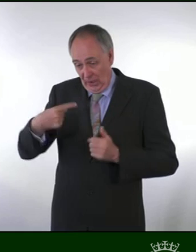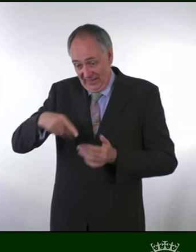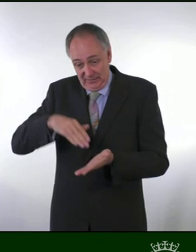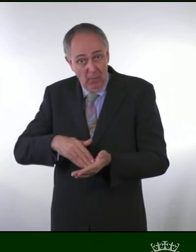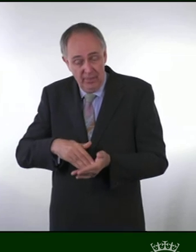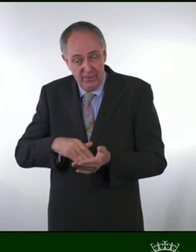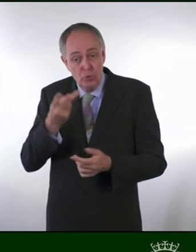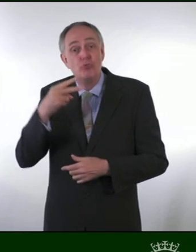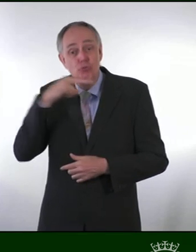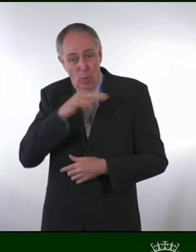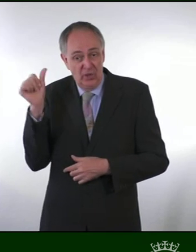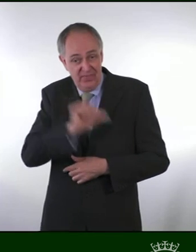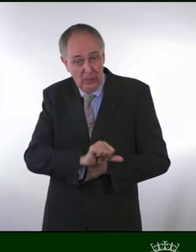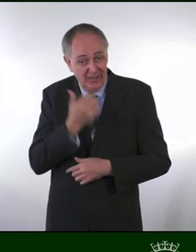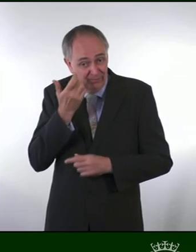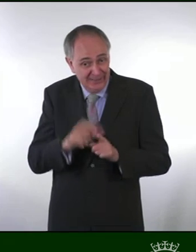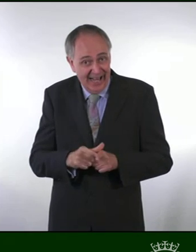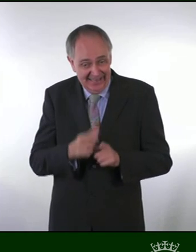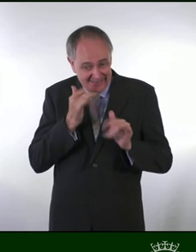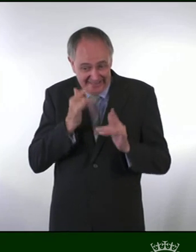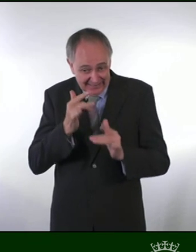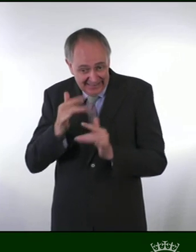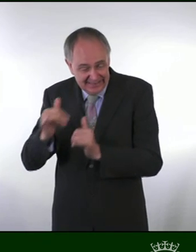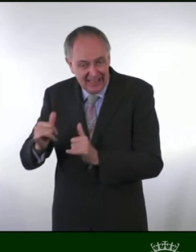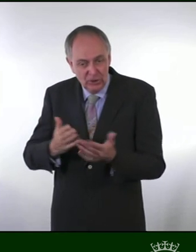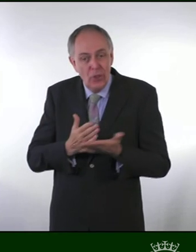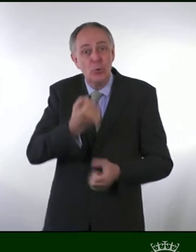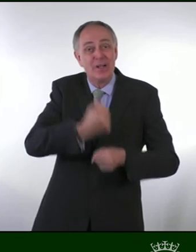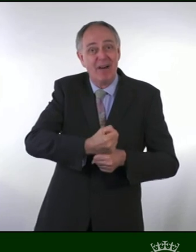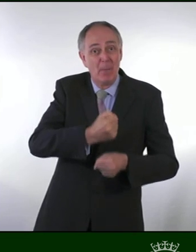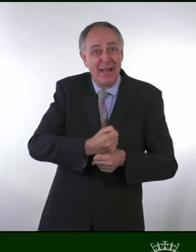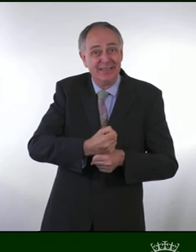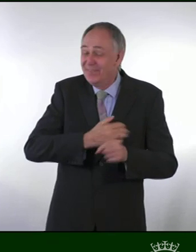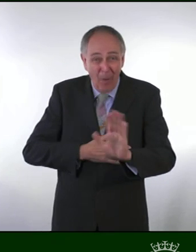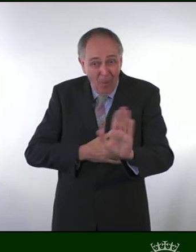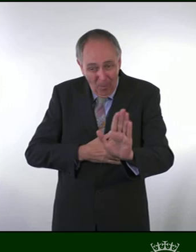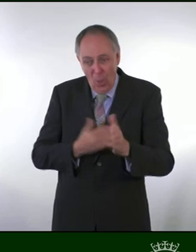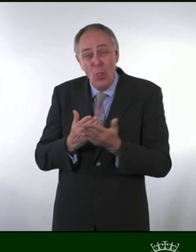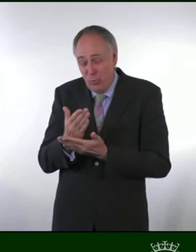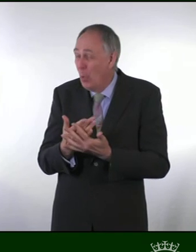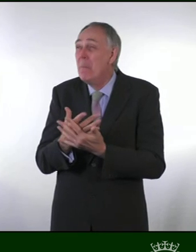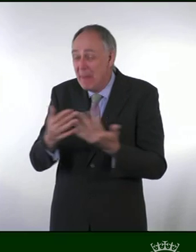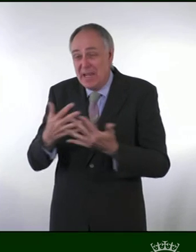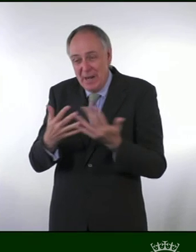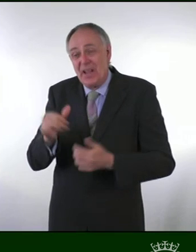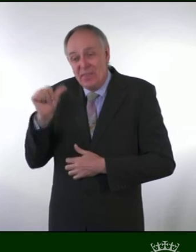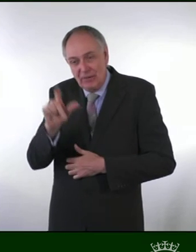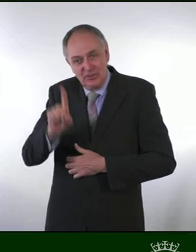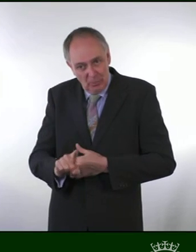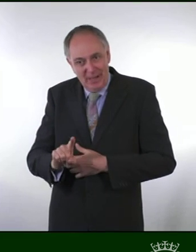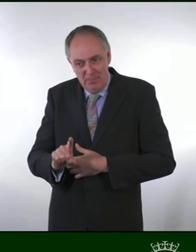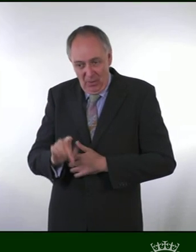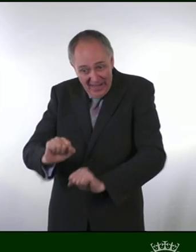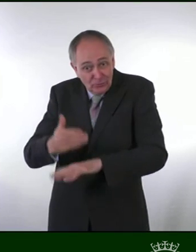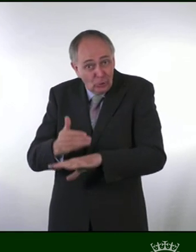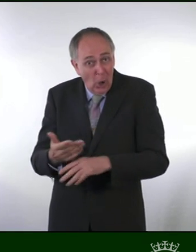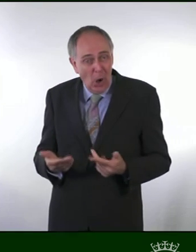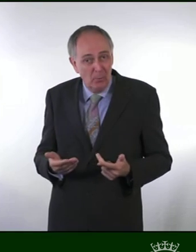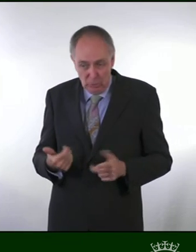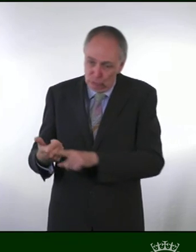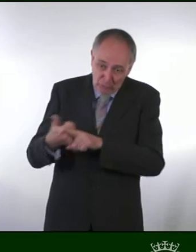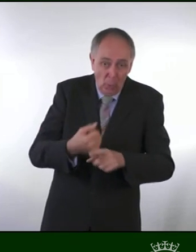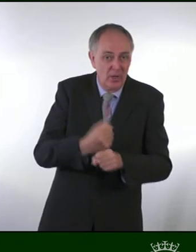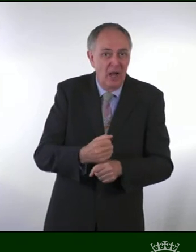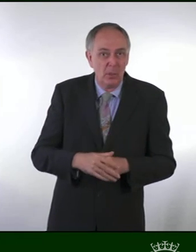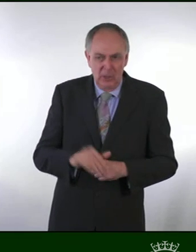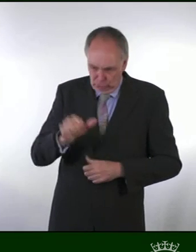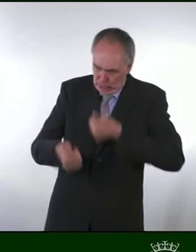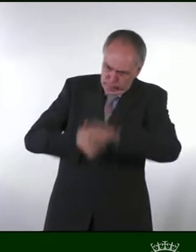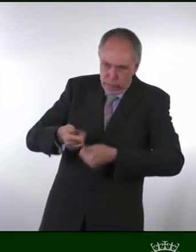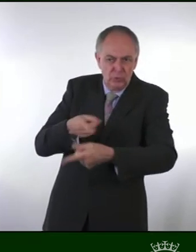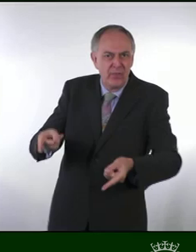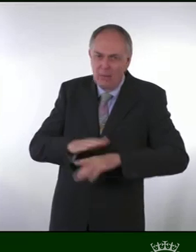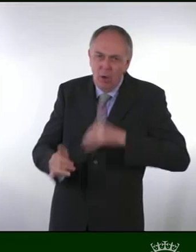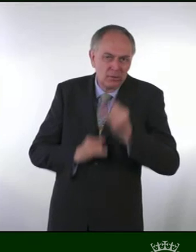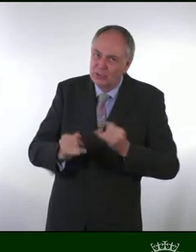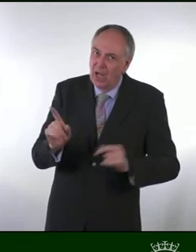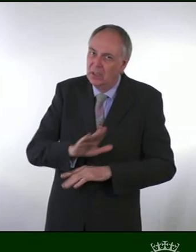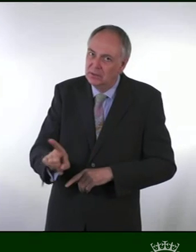That was an astonishing achievement, not by the Government, but by tens of thousands of people working to support the Government; I think that he should pay tribute to them and what they have achieved.